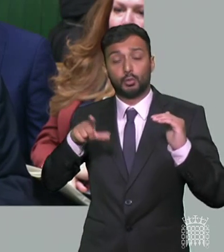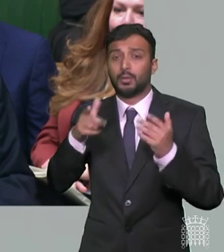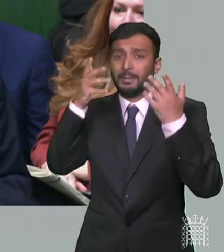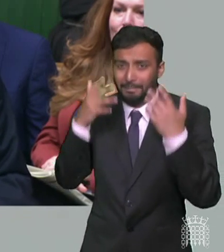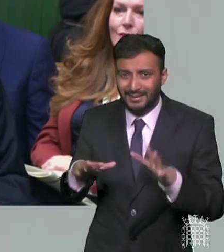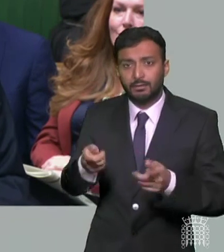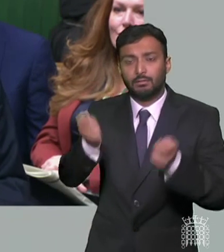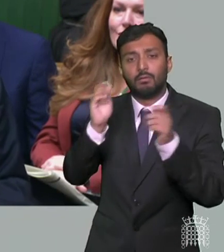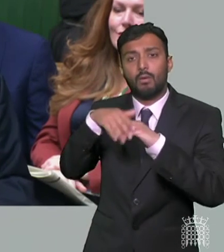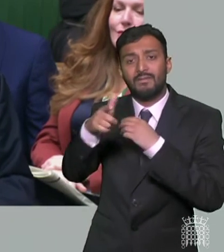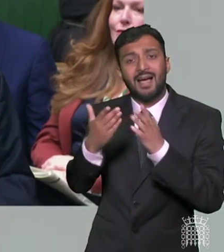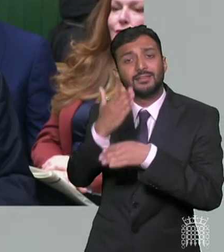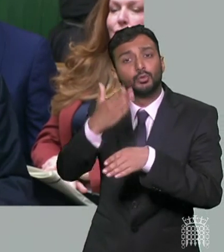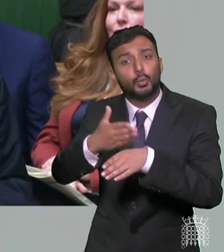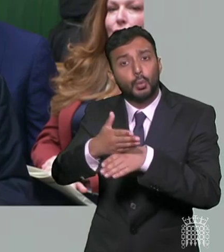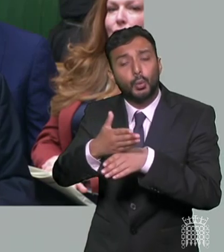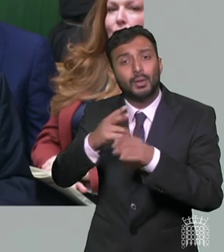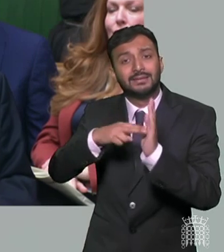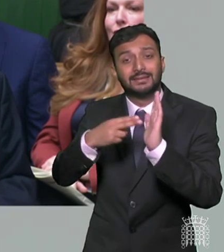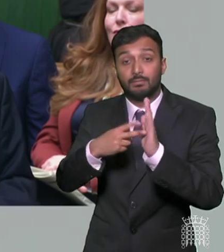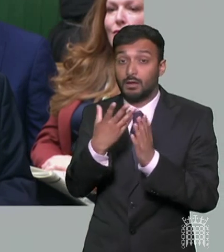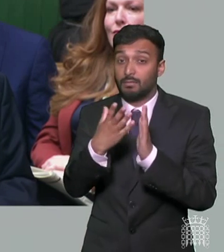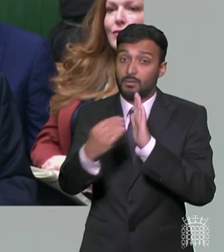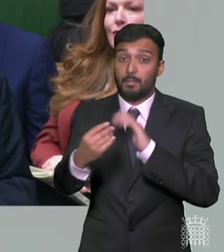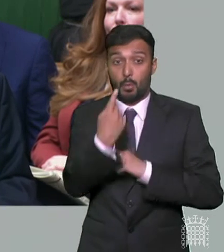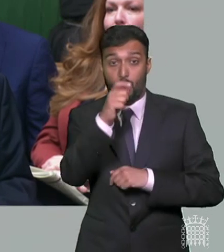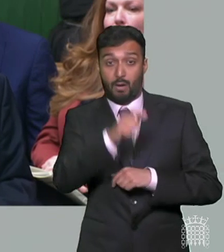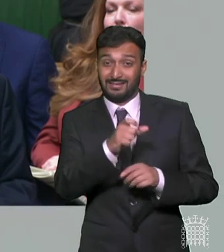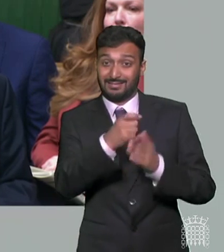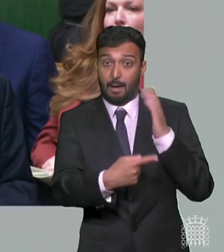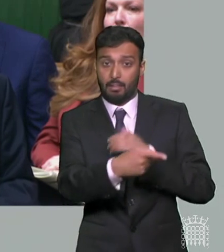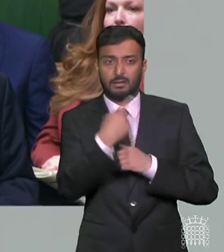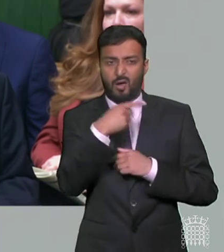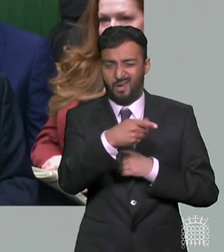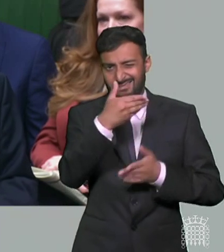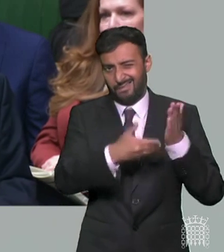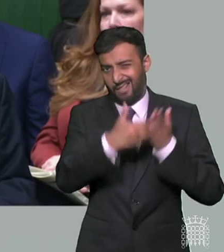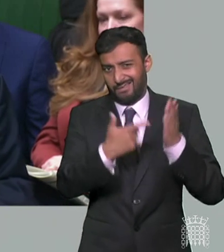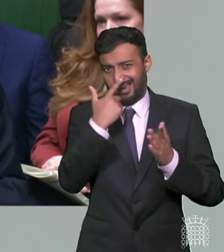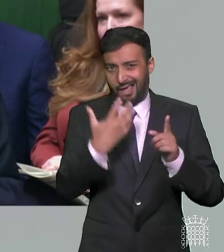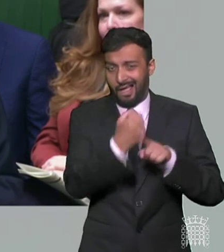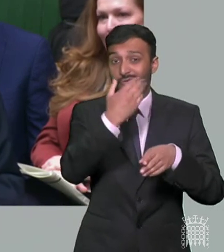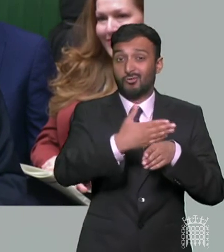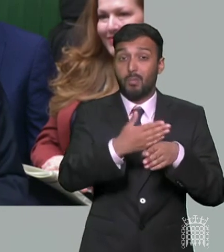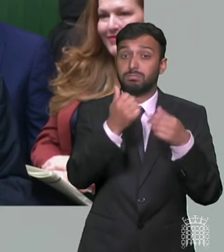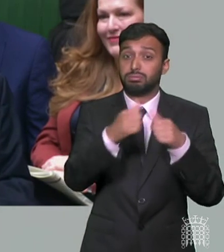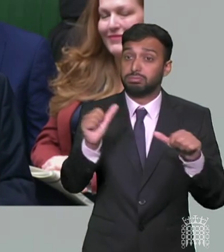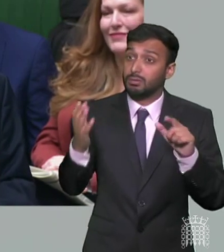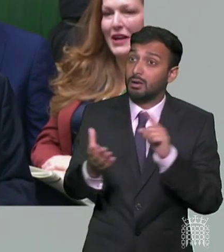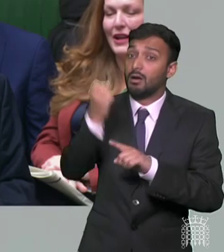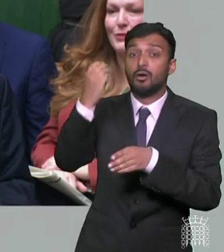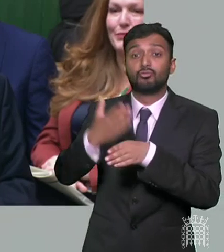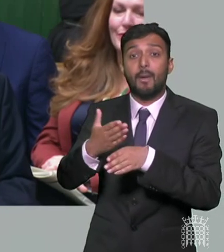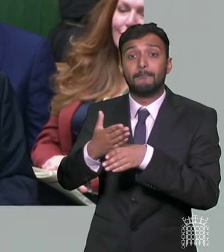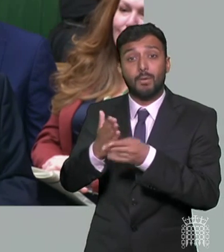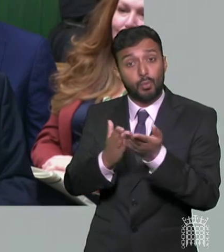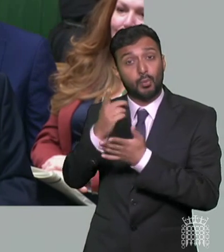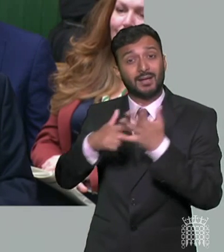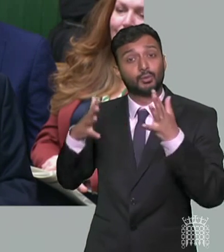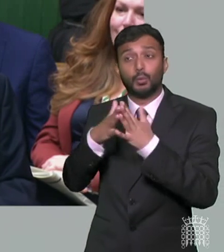For example, one young person, having been told he would never work, is now, thanks to the targeted support available, a trainee brewer at Rooster’s brewery.